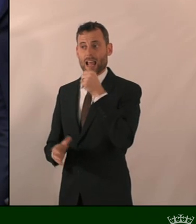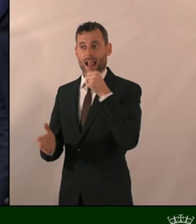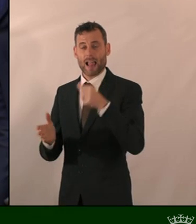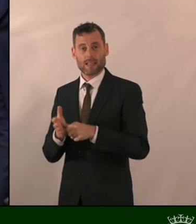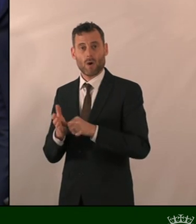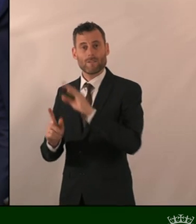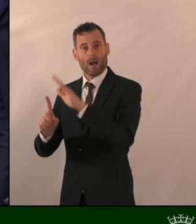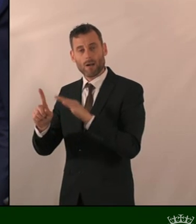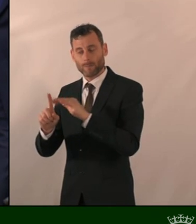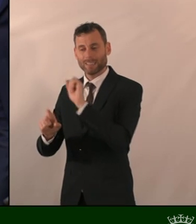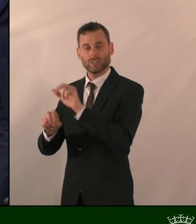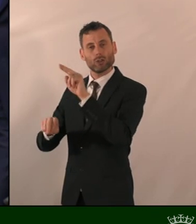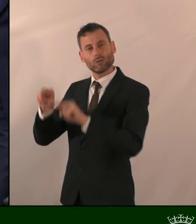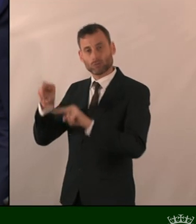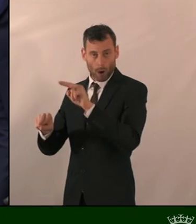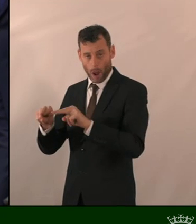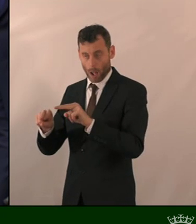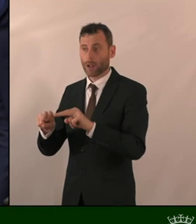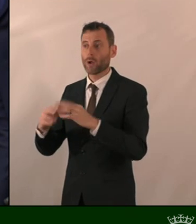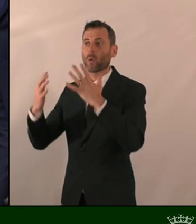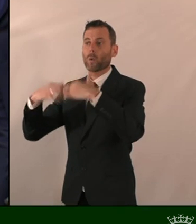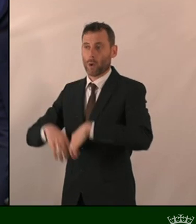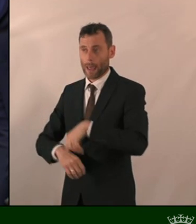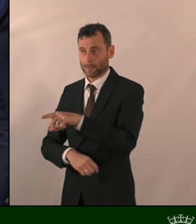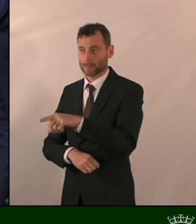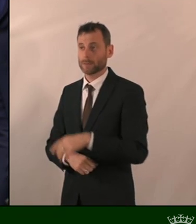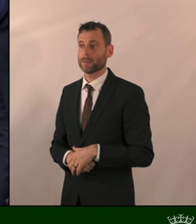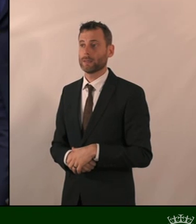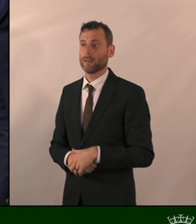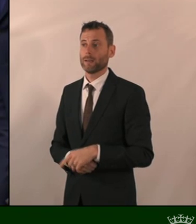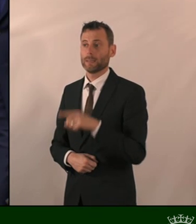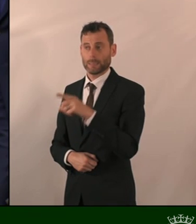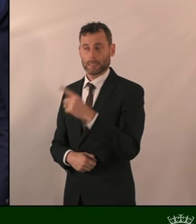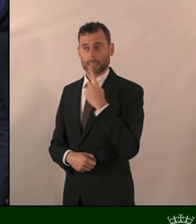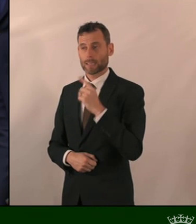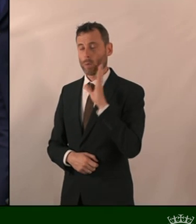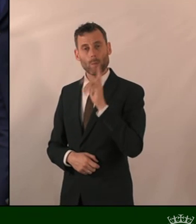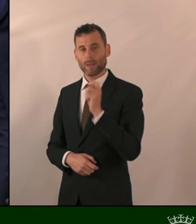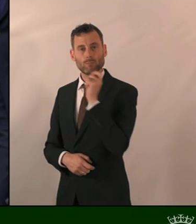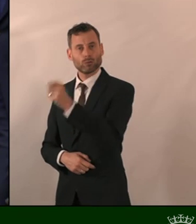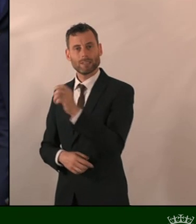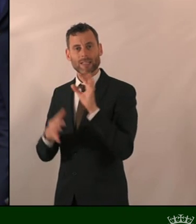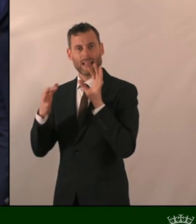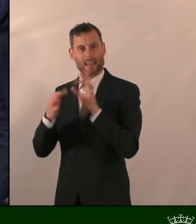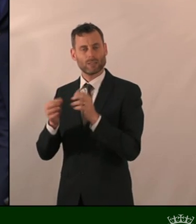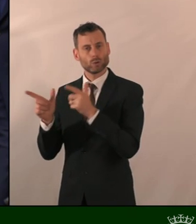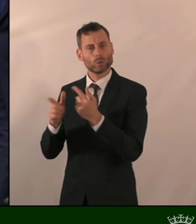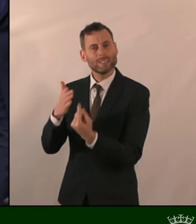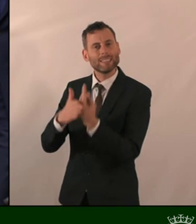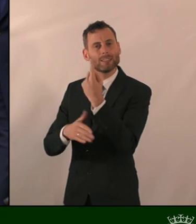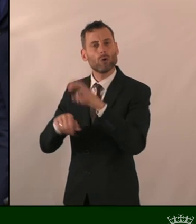Corporal Dennis Hutchings received a letter in 1974 saying that he would not be prosecuted in connection with a shooting incident that took place in Northern Ireland.